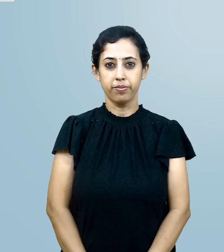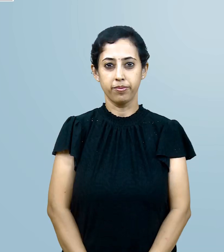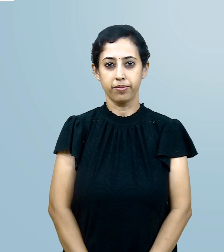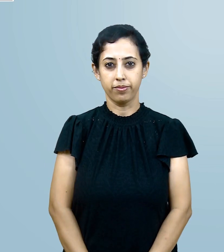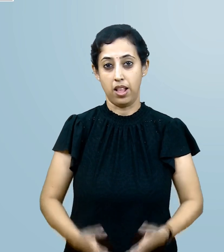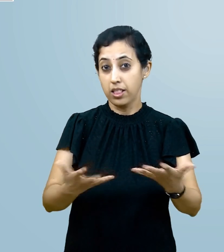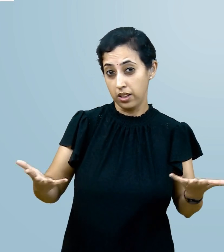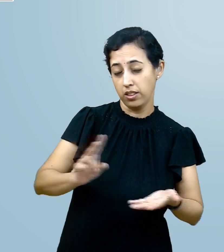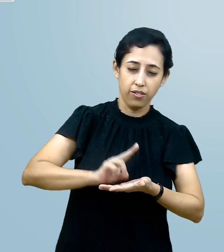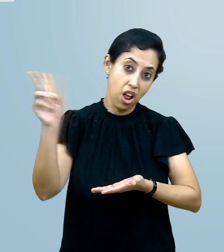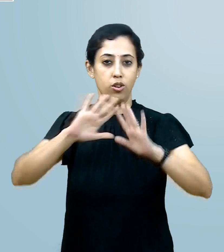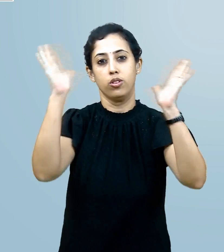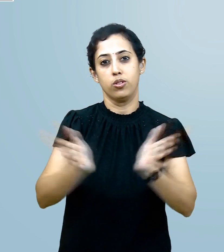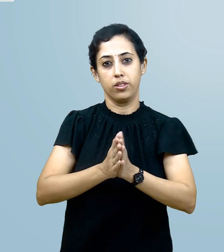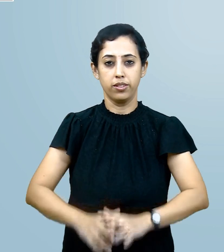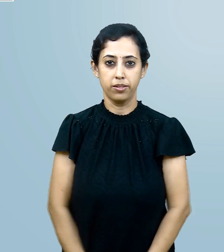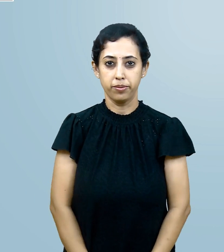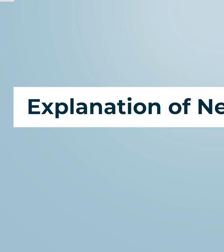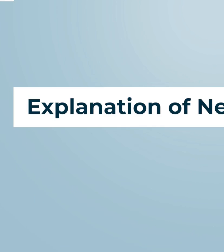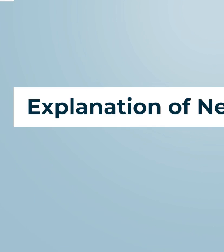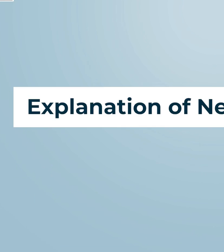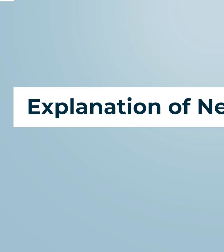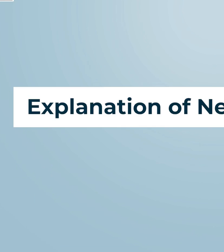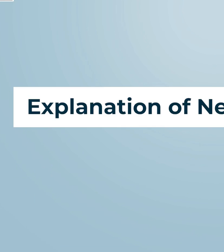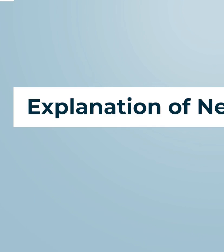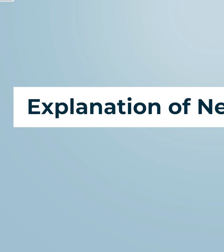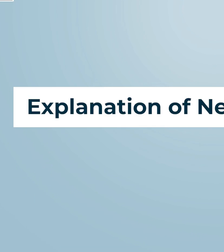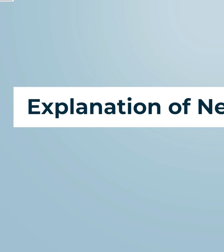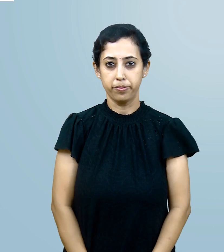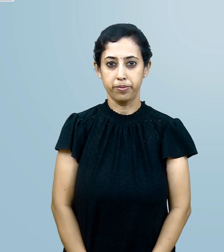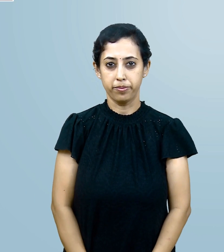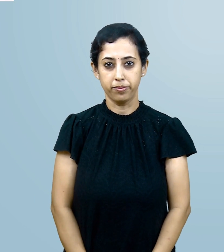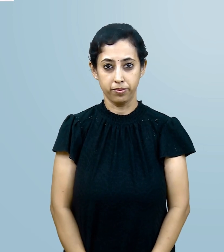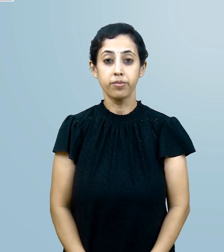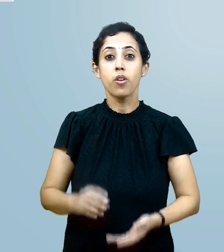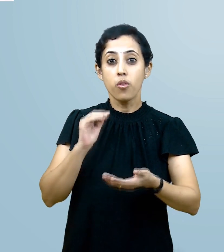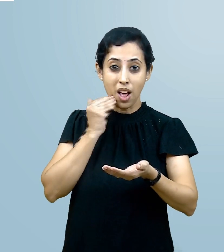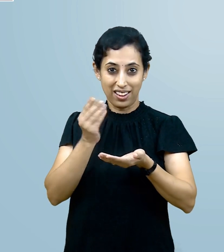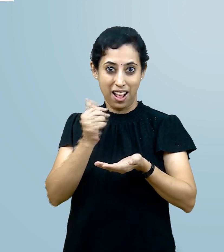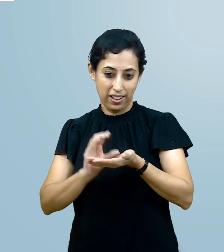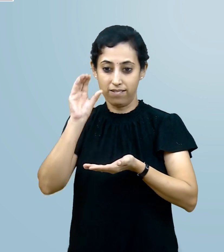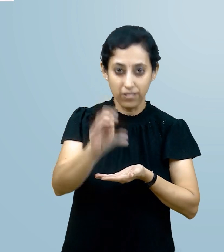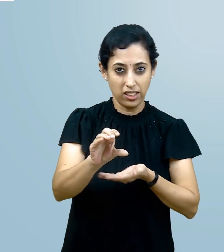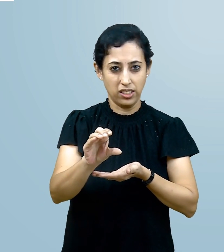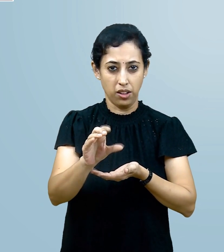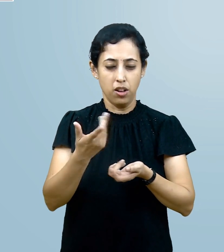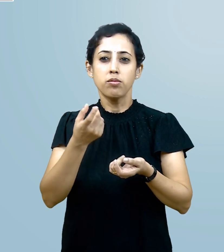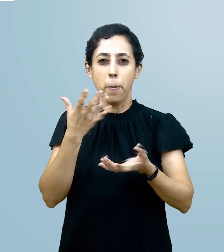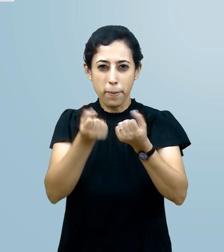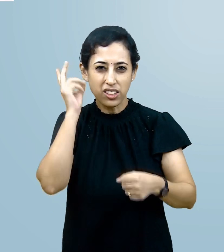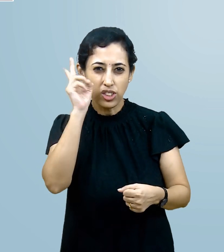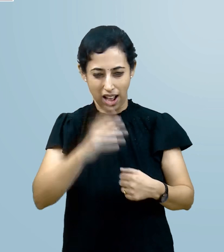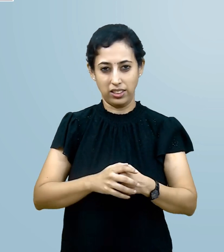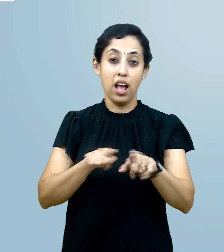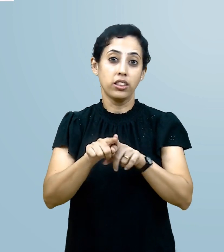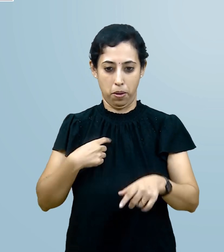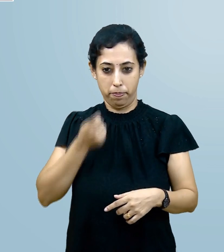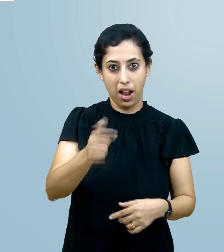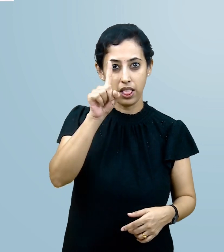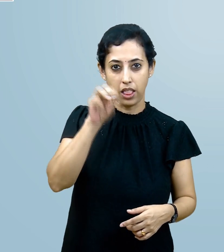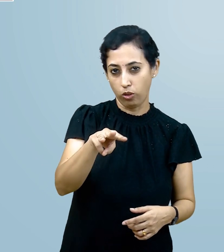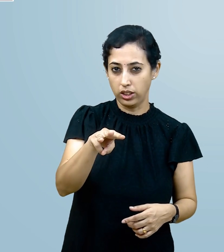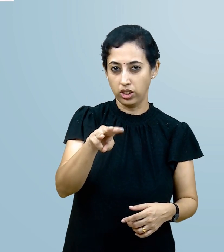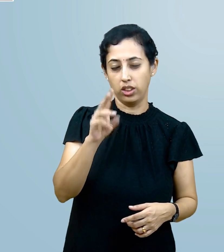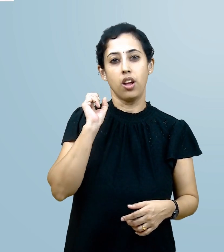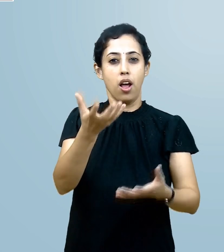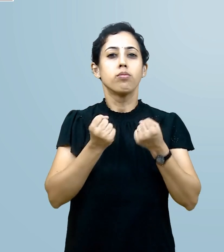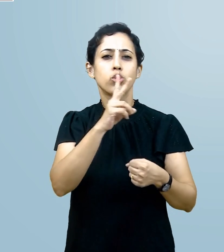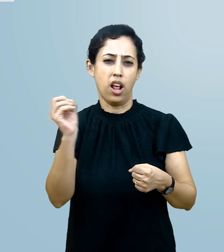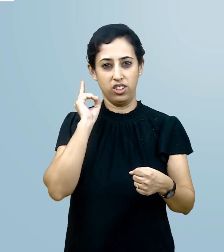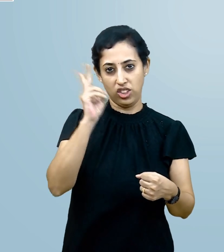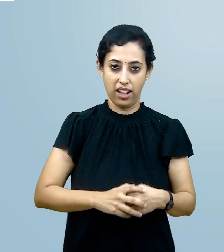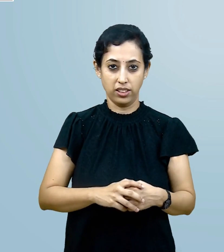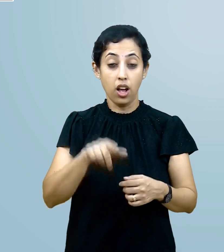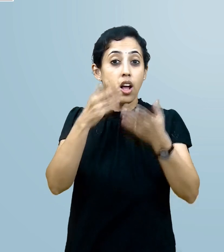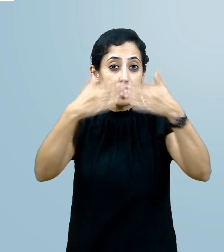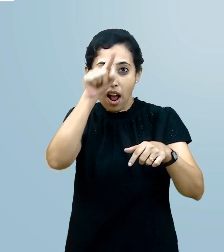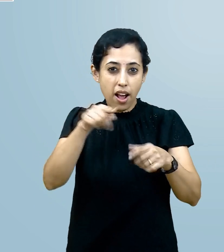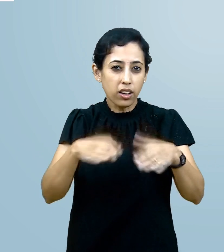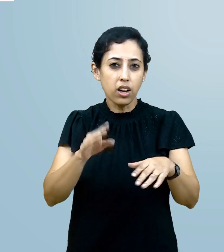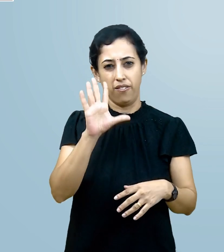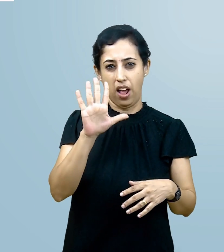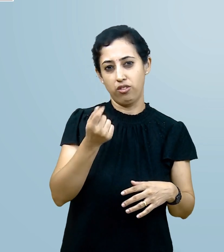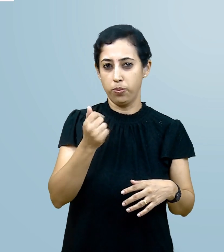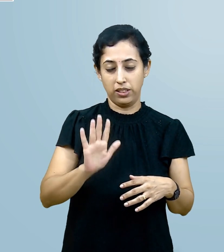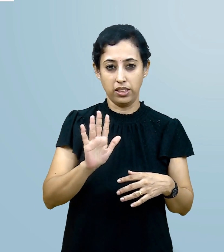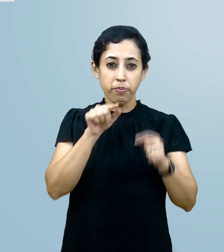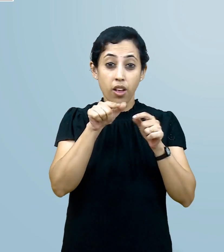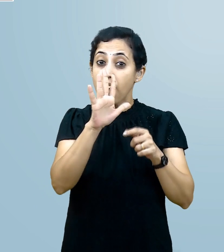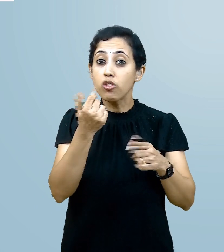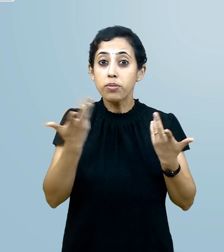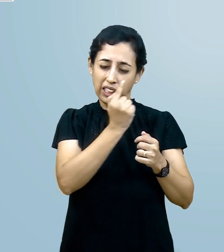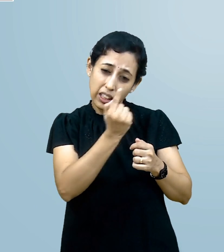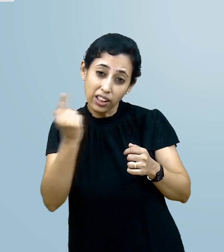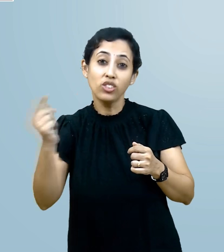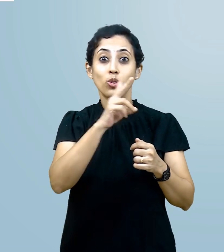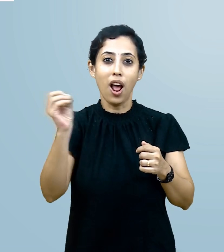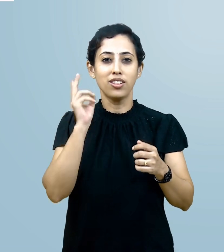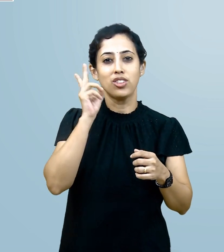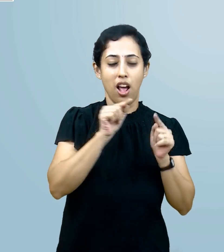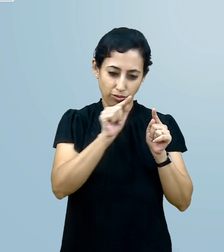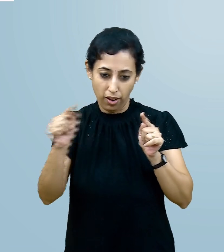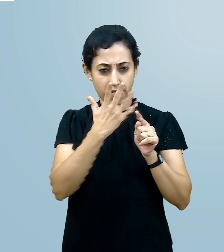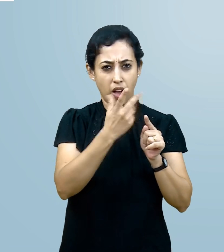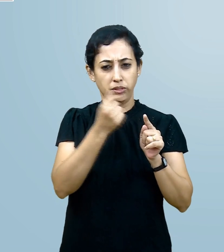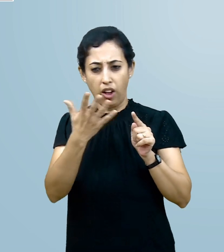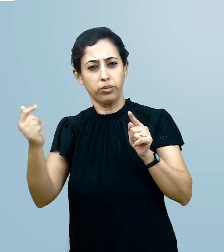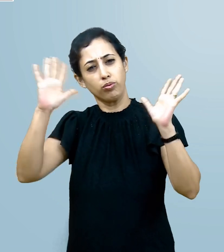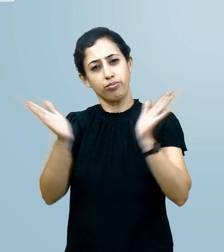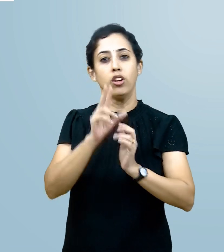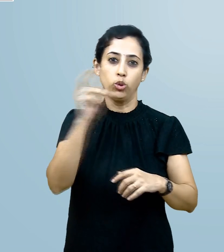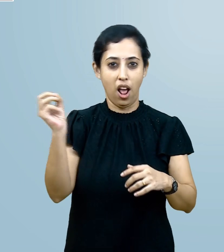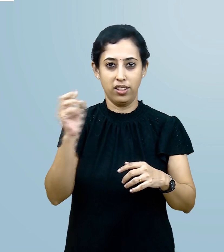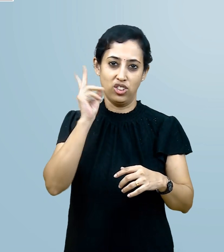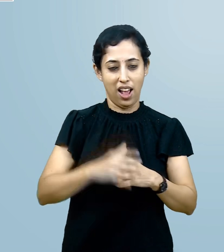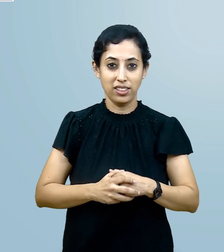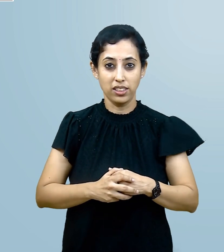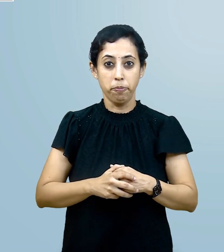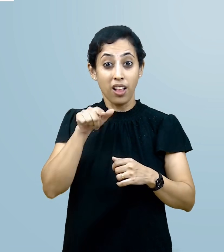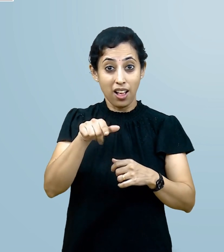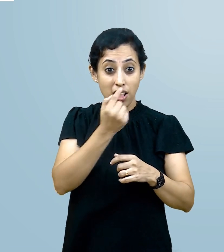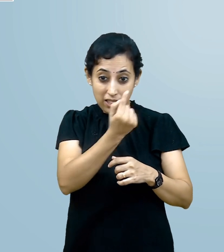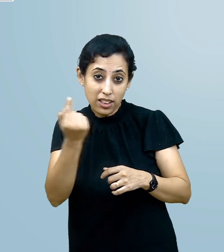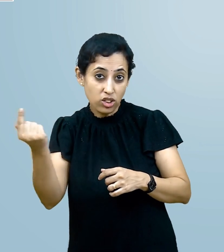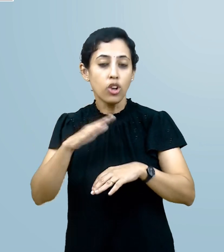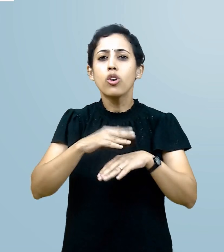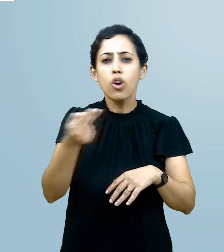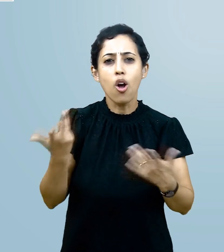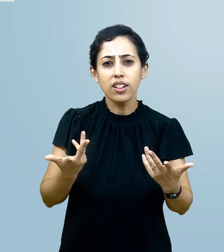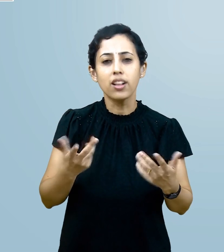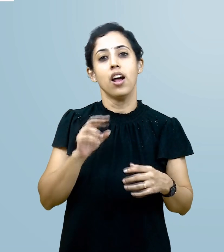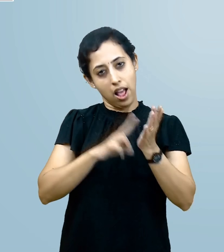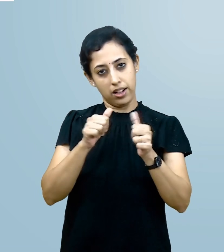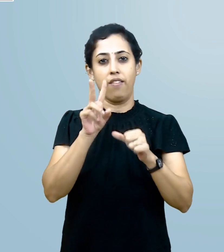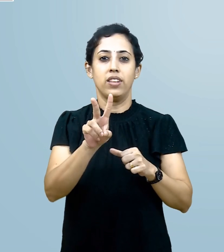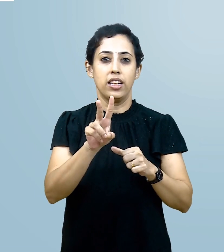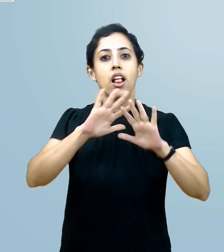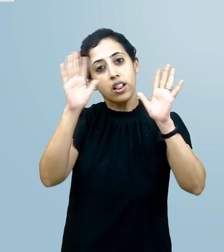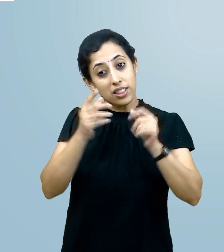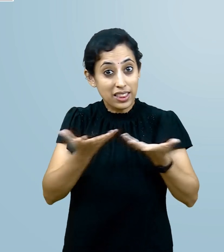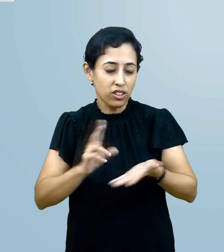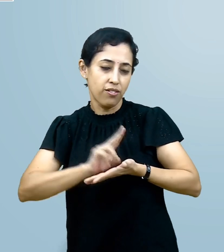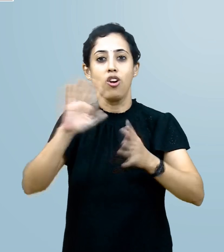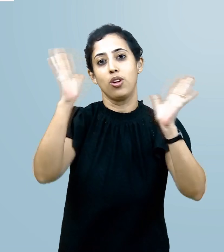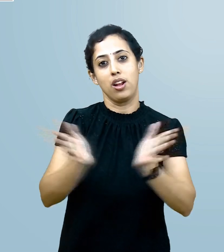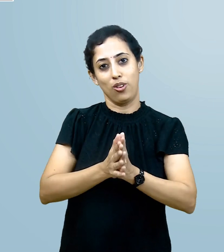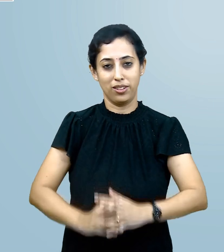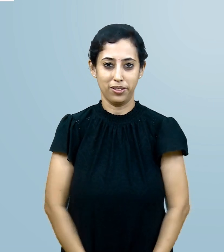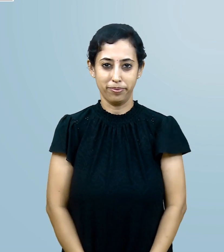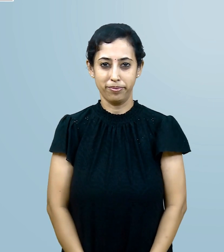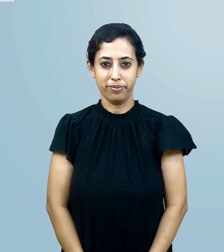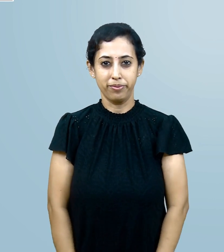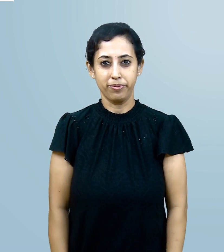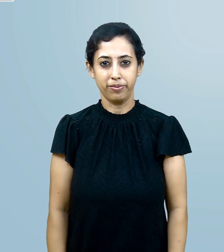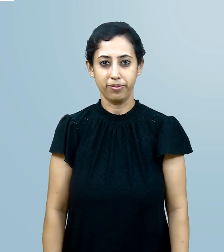NAV Net Assest Value